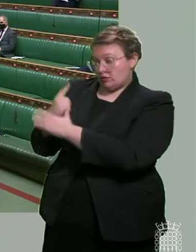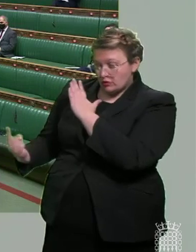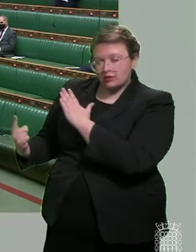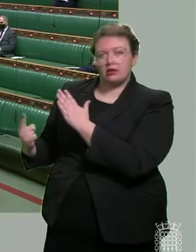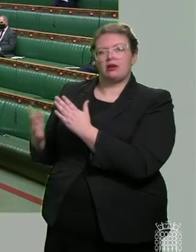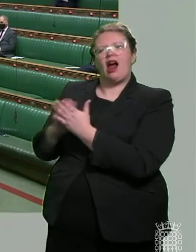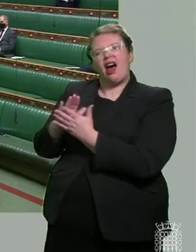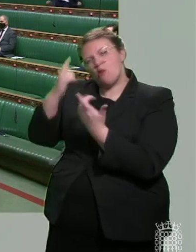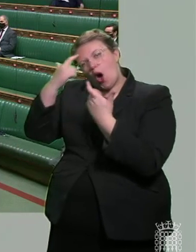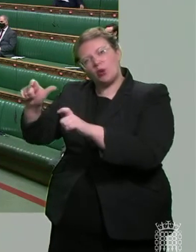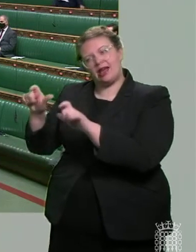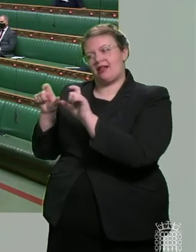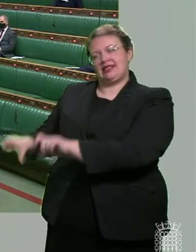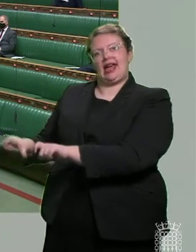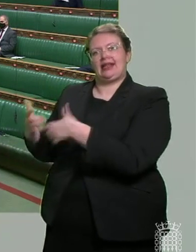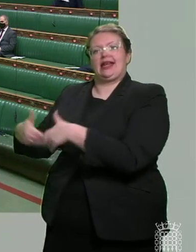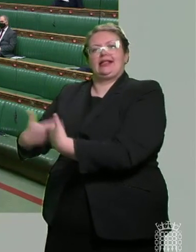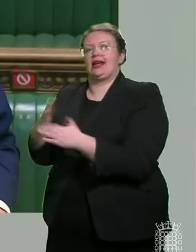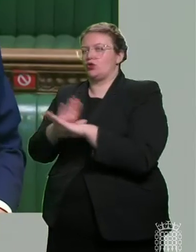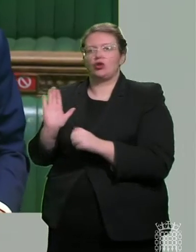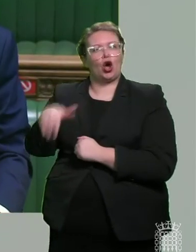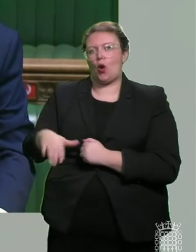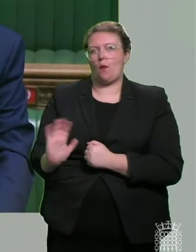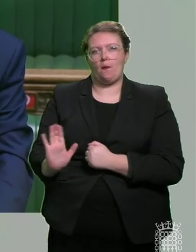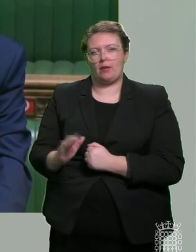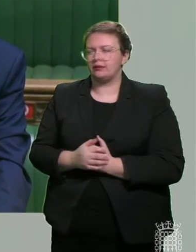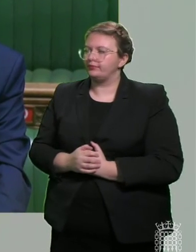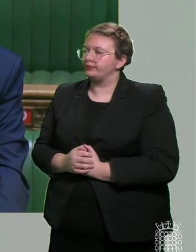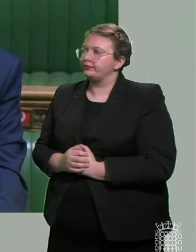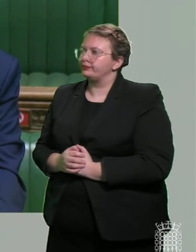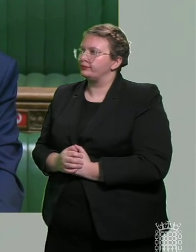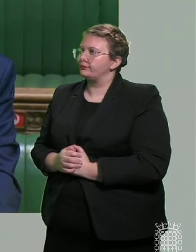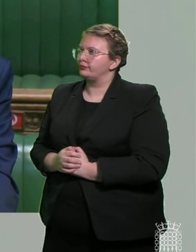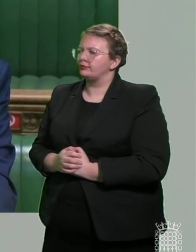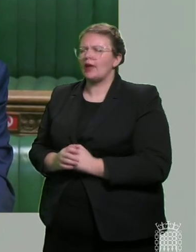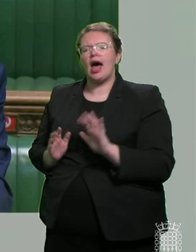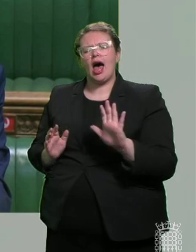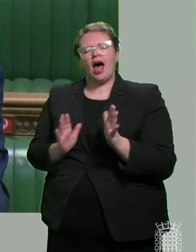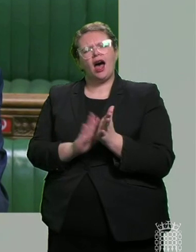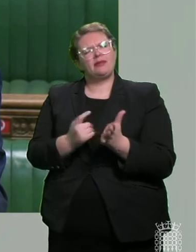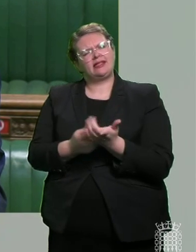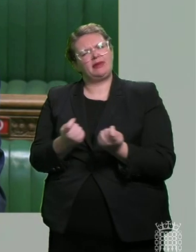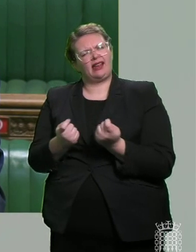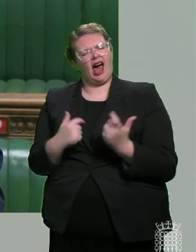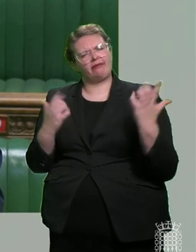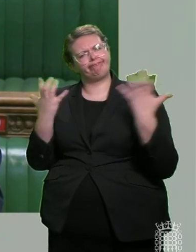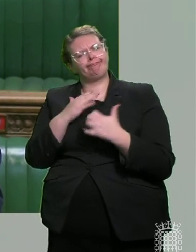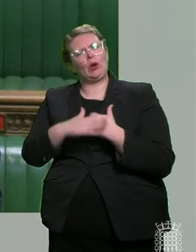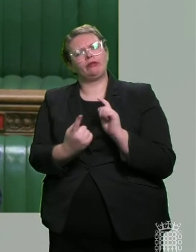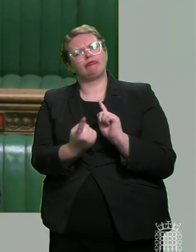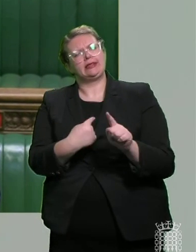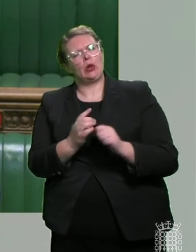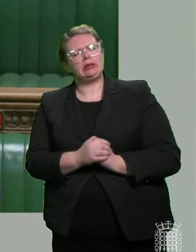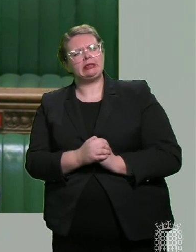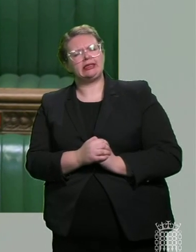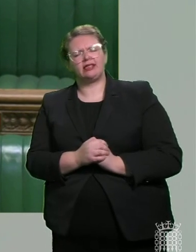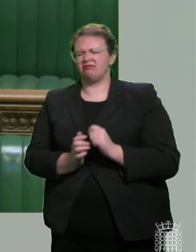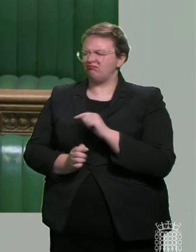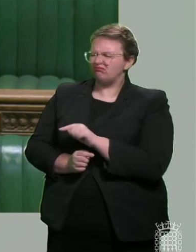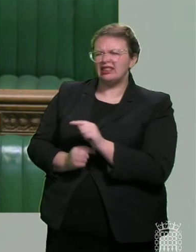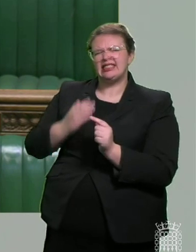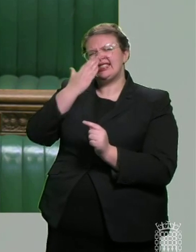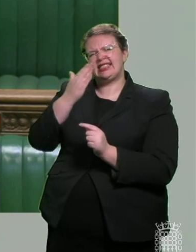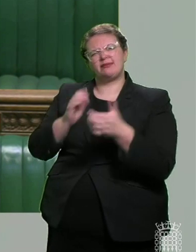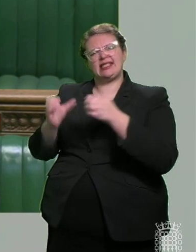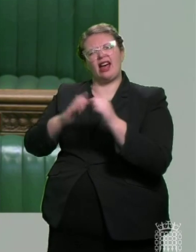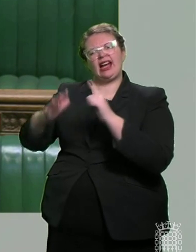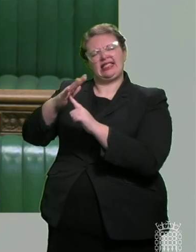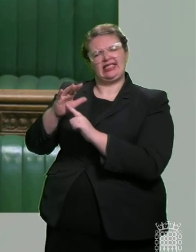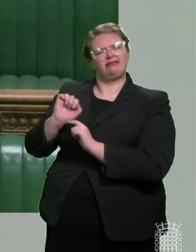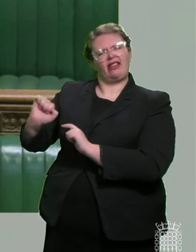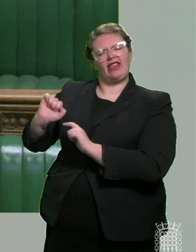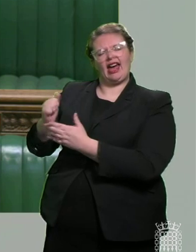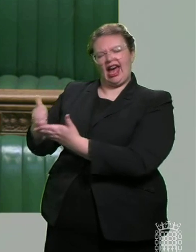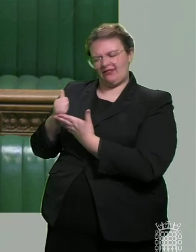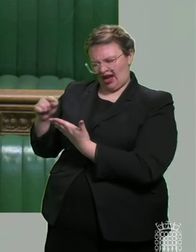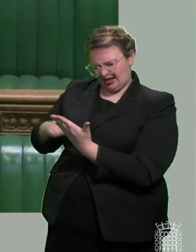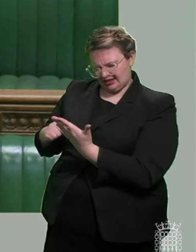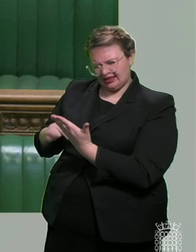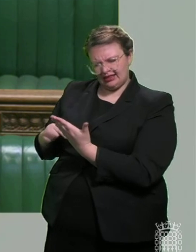I am intrigued by the Prime Minister’s answer. I do not think he disputes what SAGE’s view was—that only a complete closure or comprehensive quarantine of all arrivals will work.